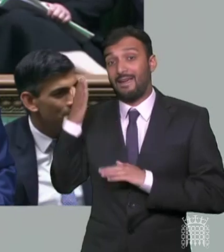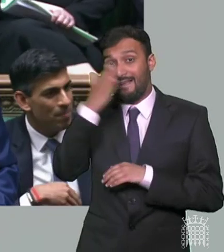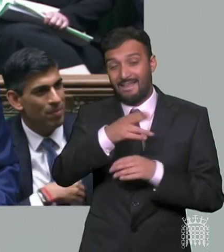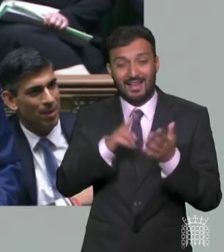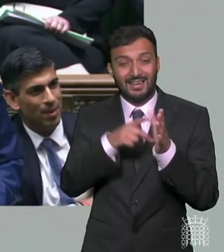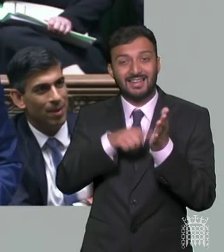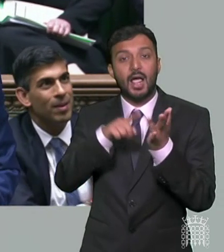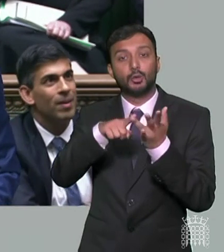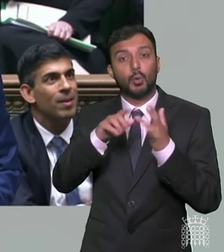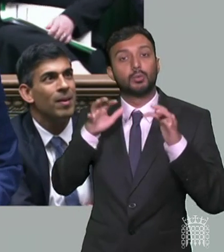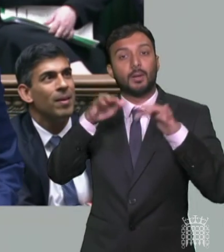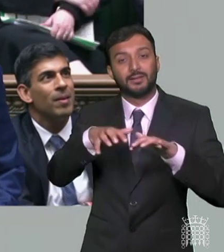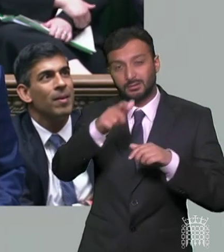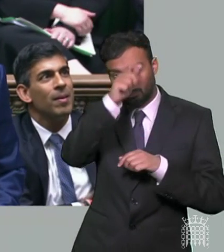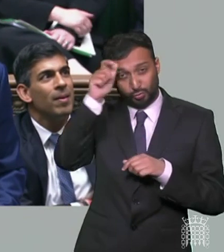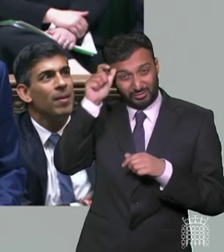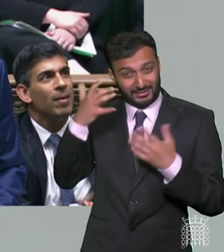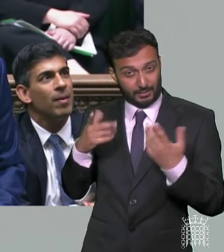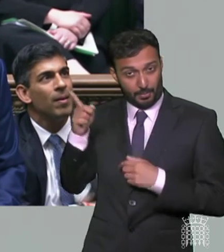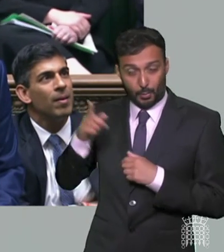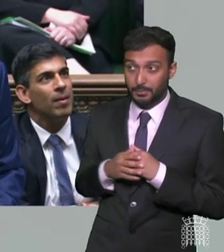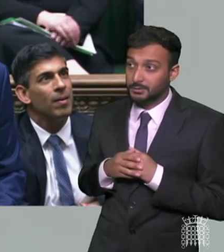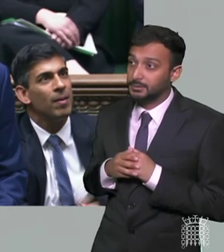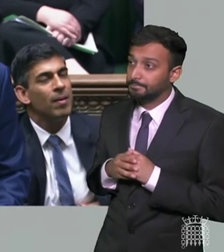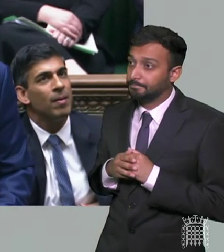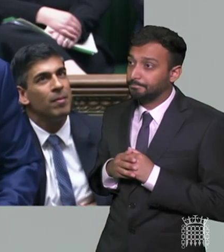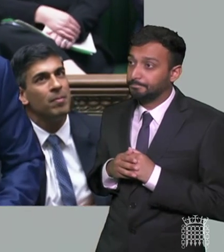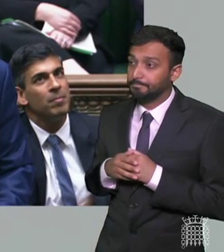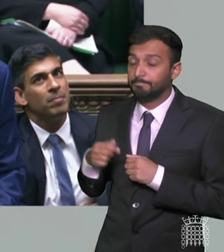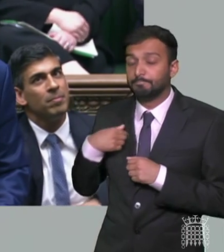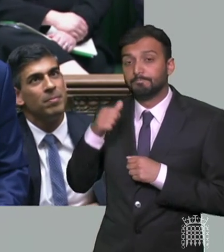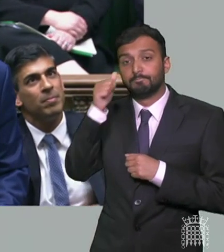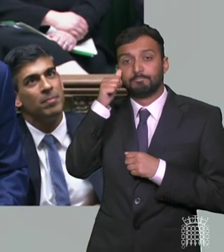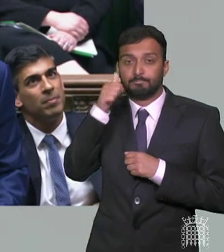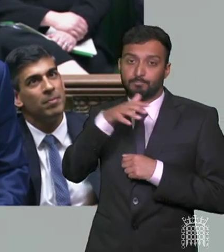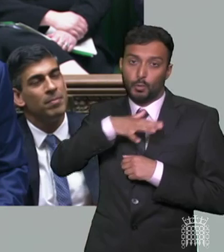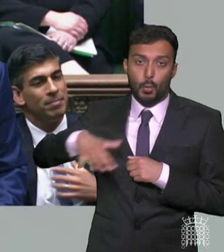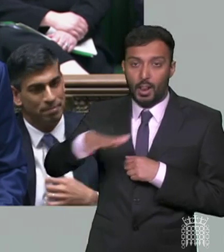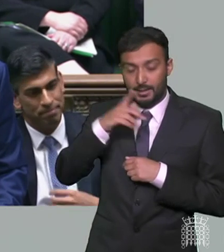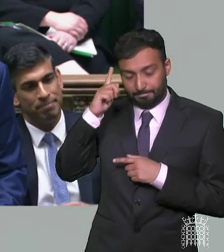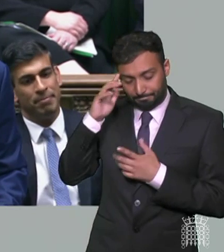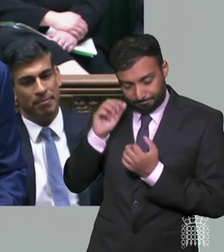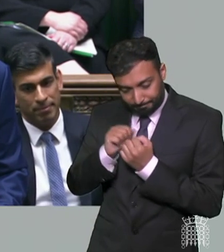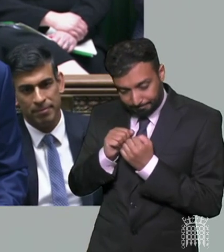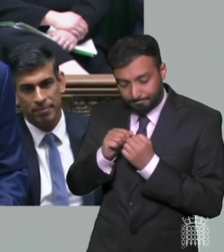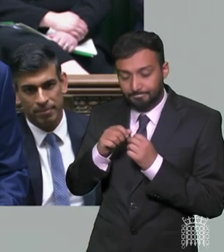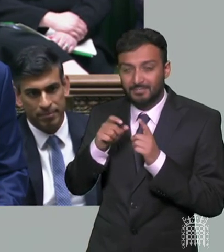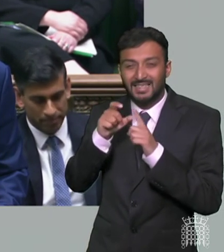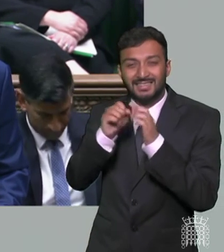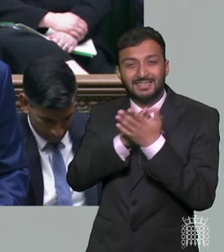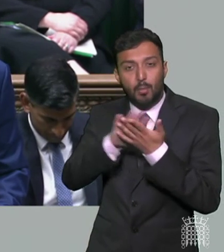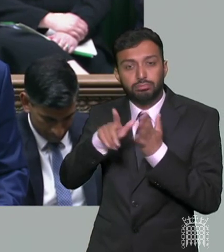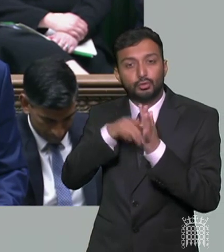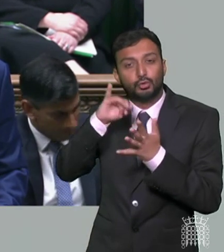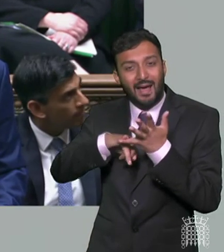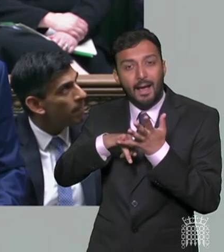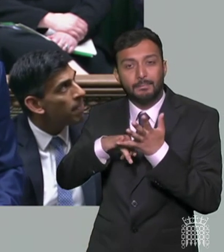I know that the thoughts of the whole House will be with the family and friends of Dame Deborah James following the news of her death.